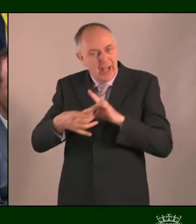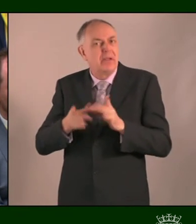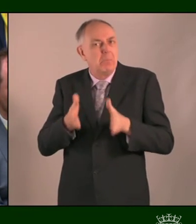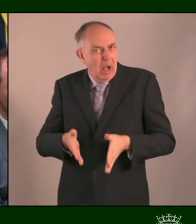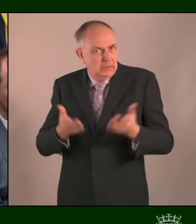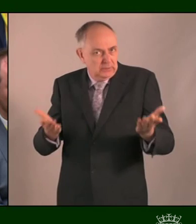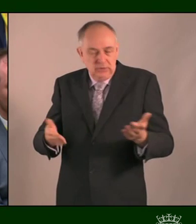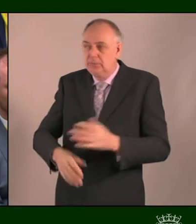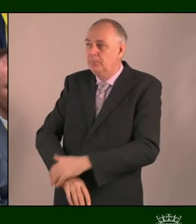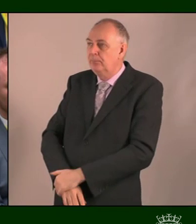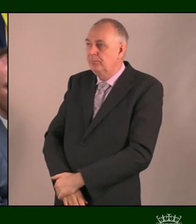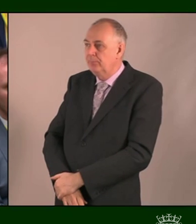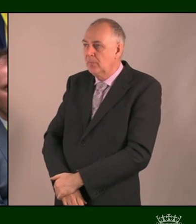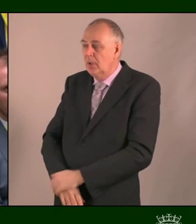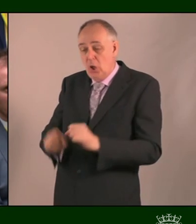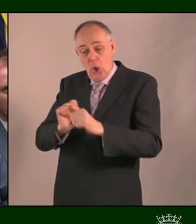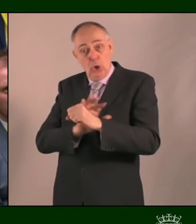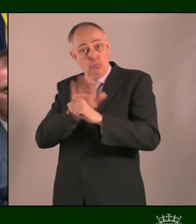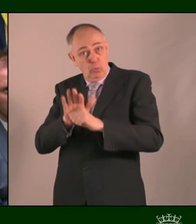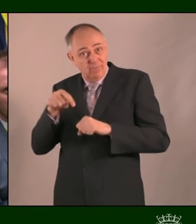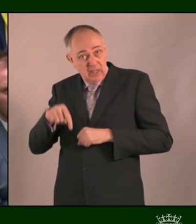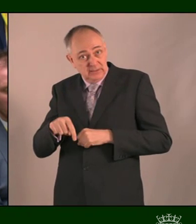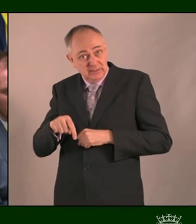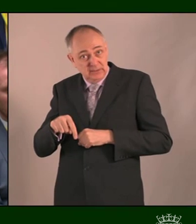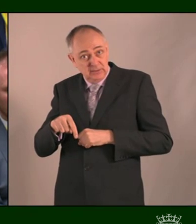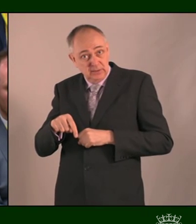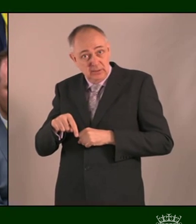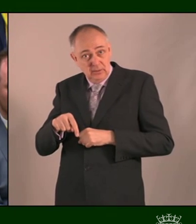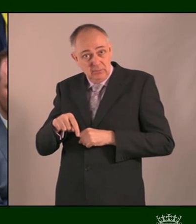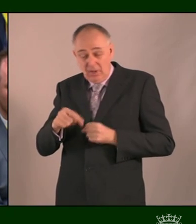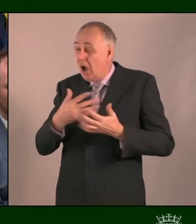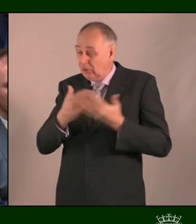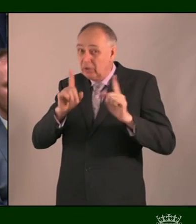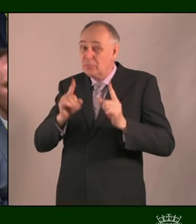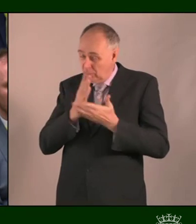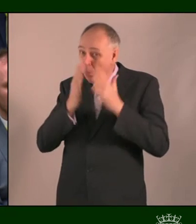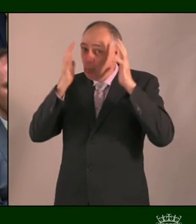Coronavirus is causing deep and genuine concern across society.